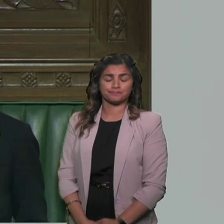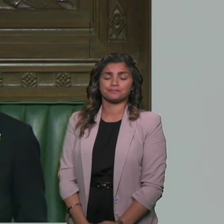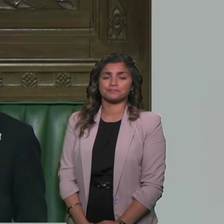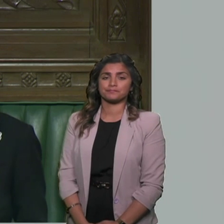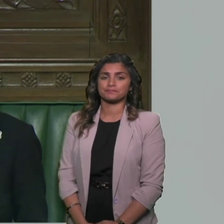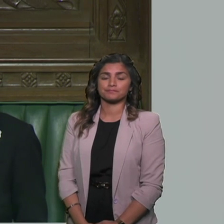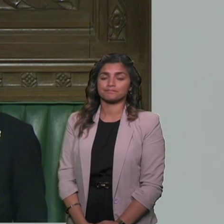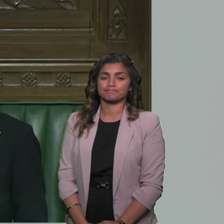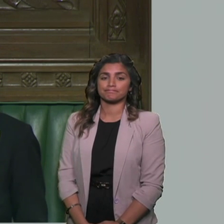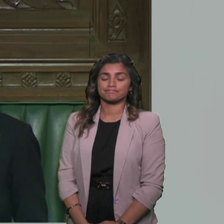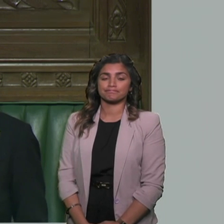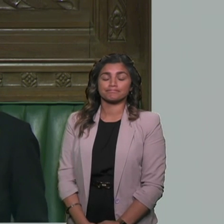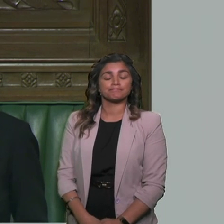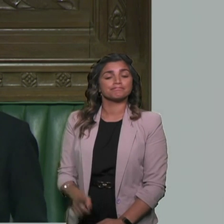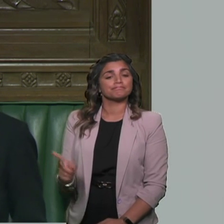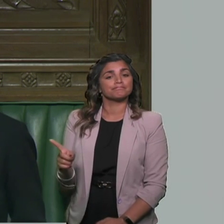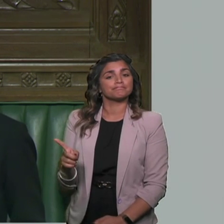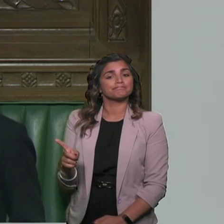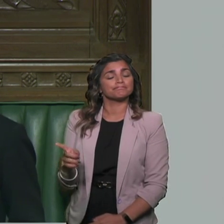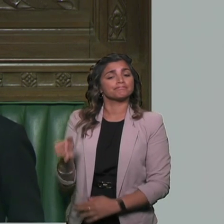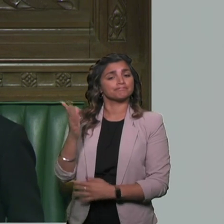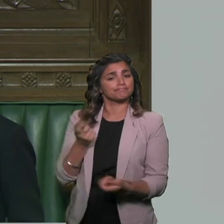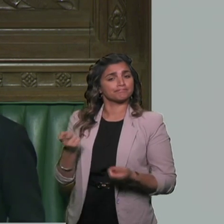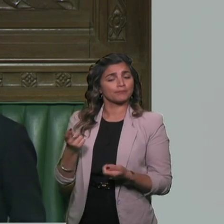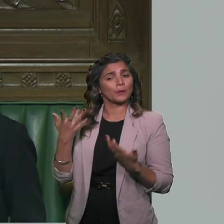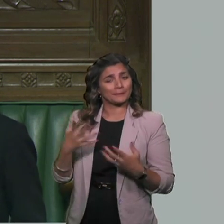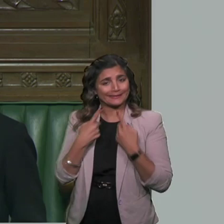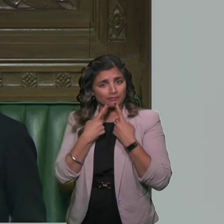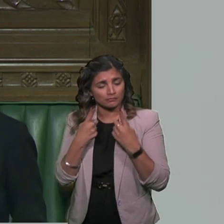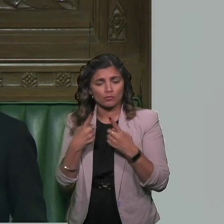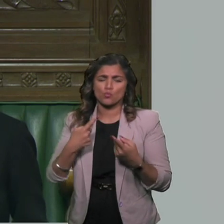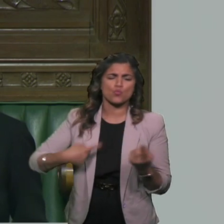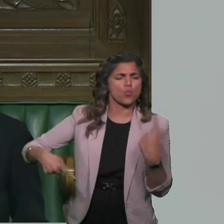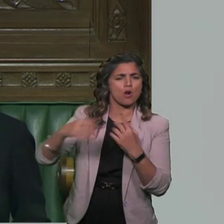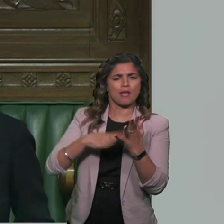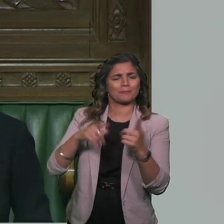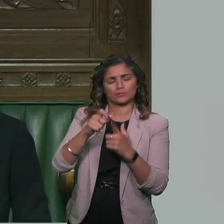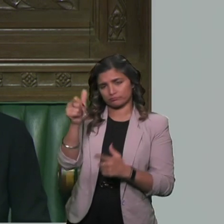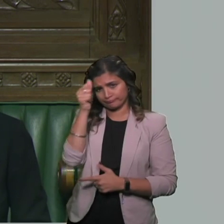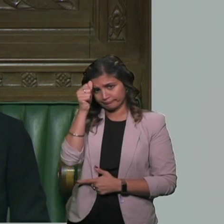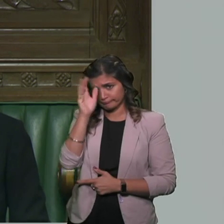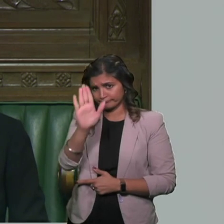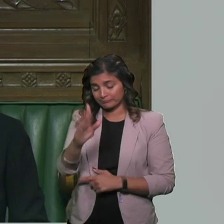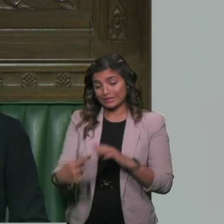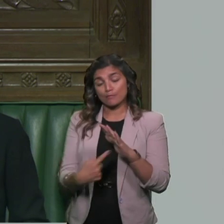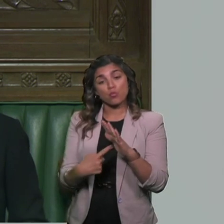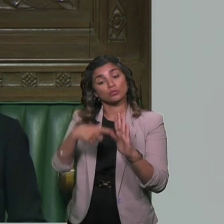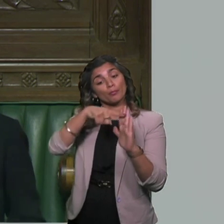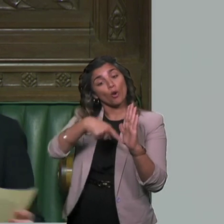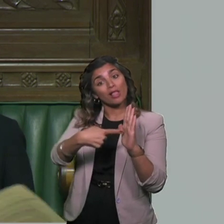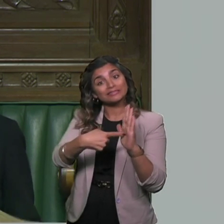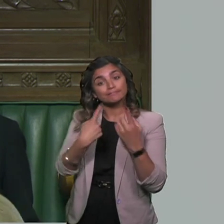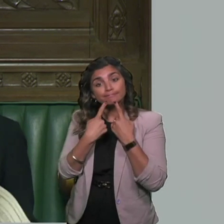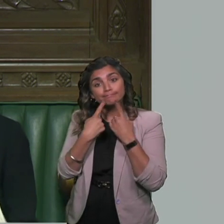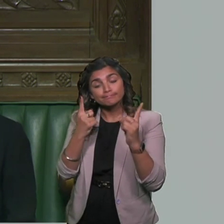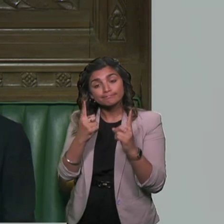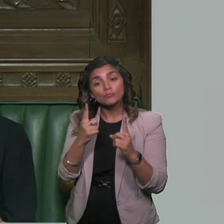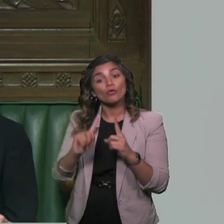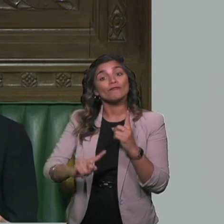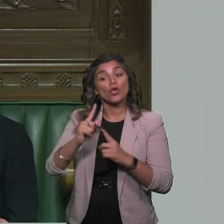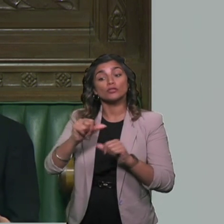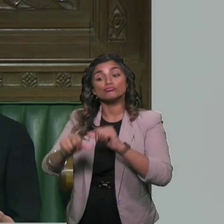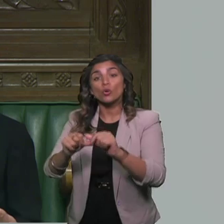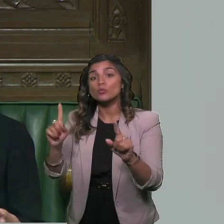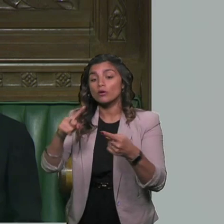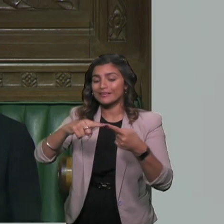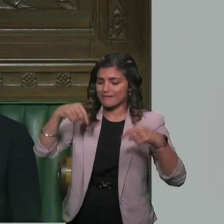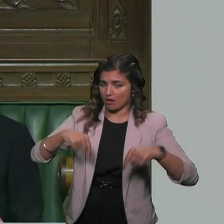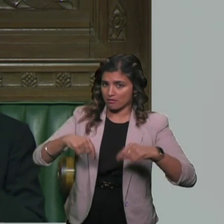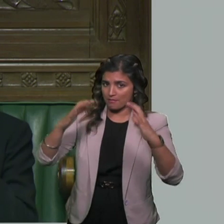As Mr Speaker has said, and as all Ministers know, important policy announcements should be made first to Parliament.